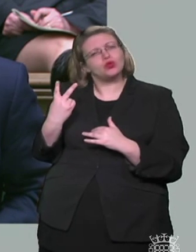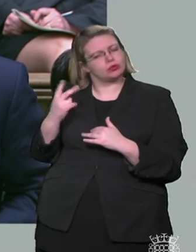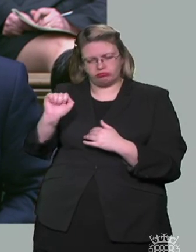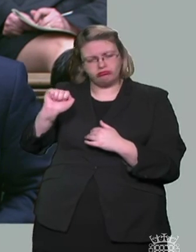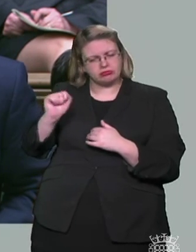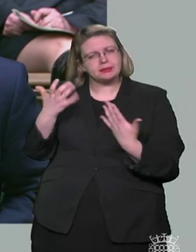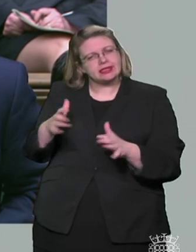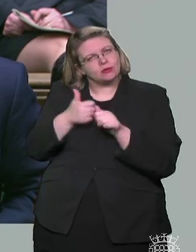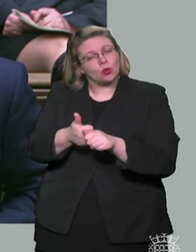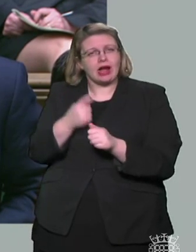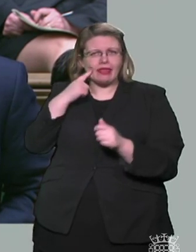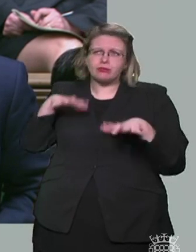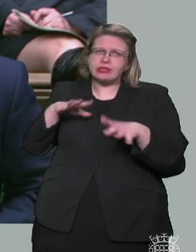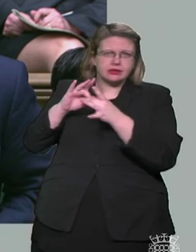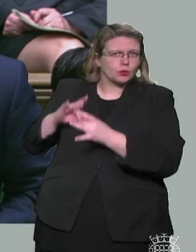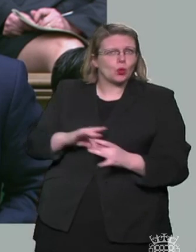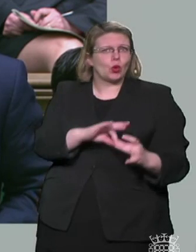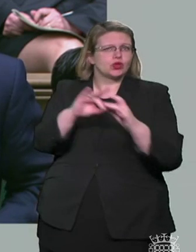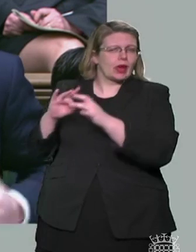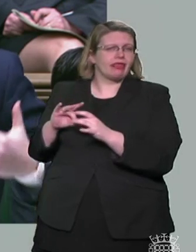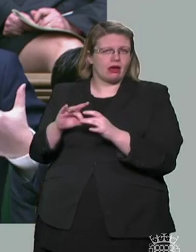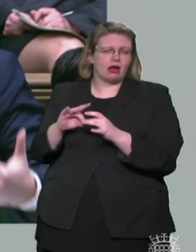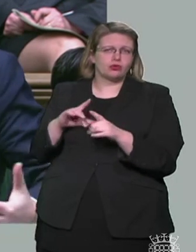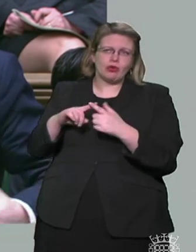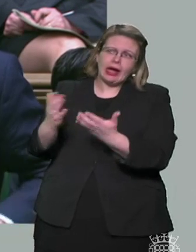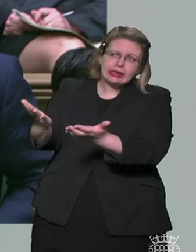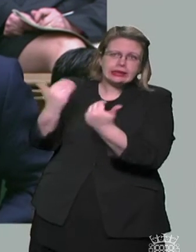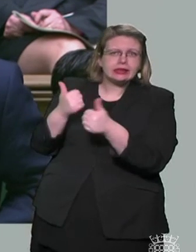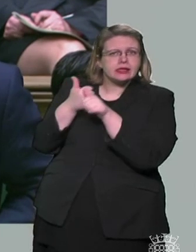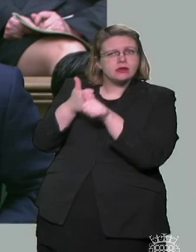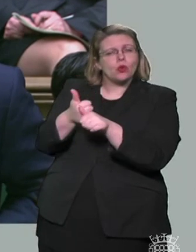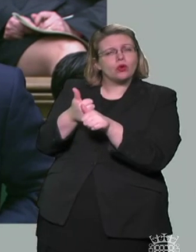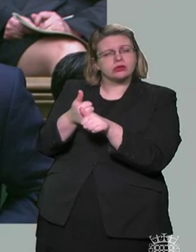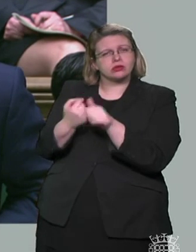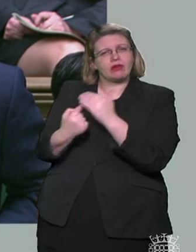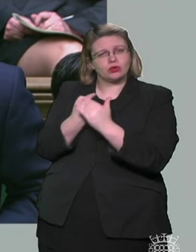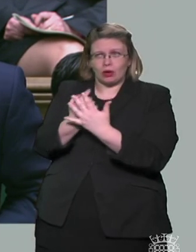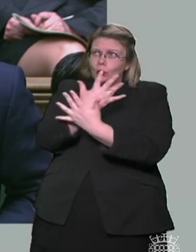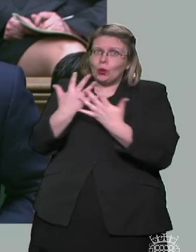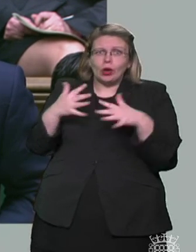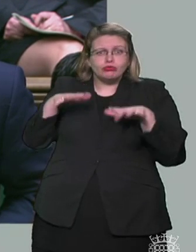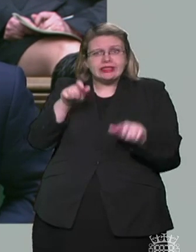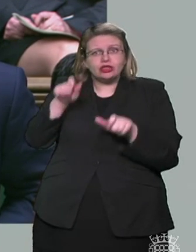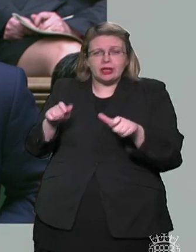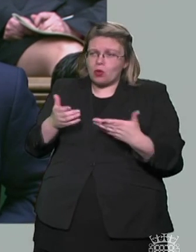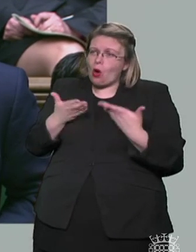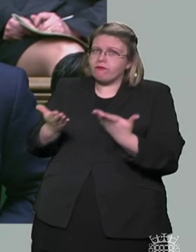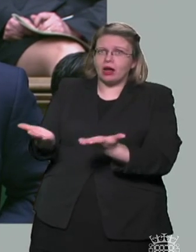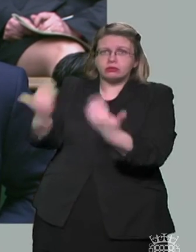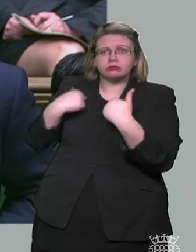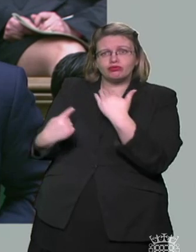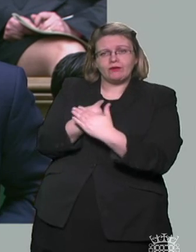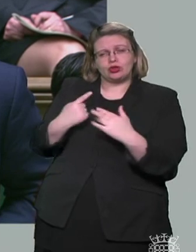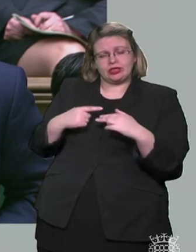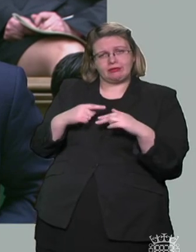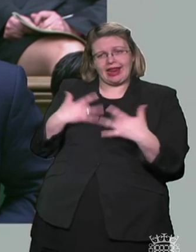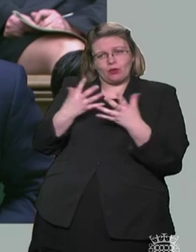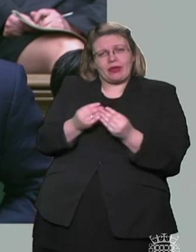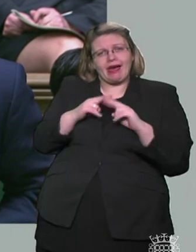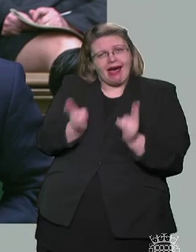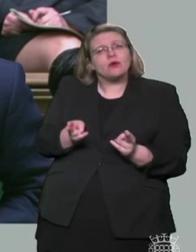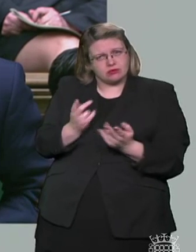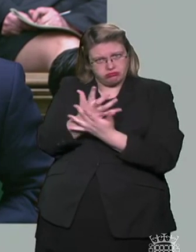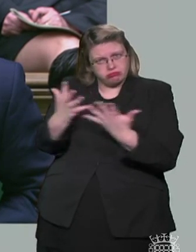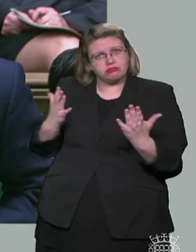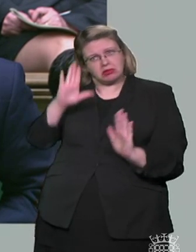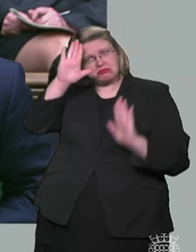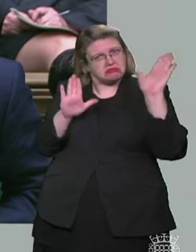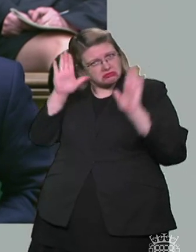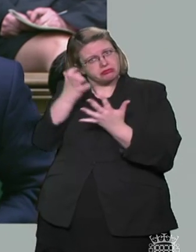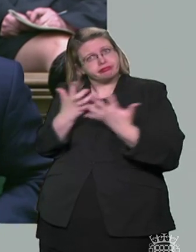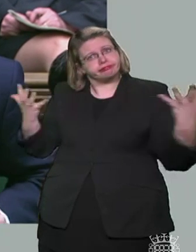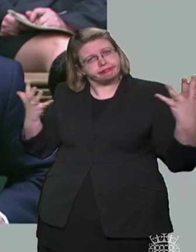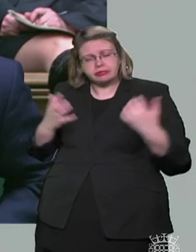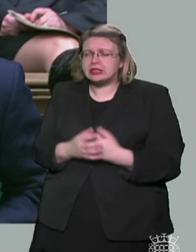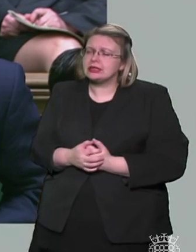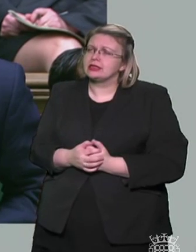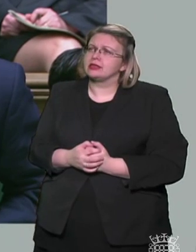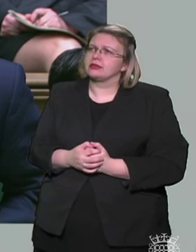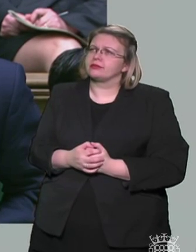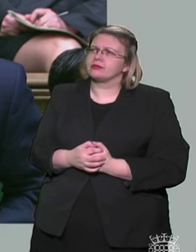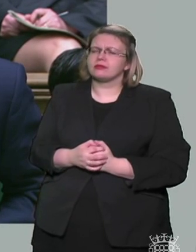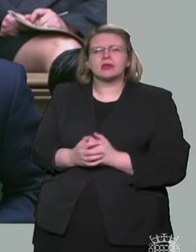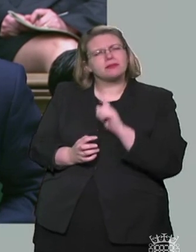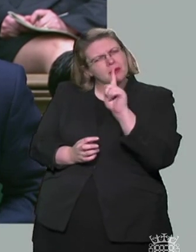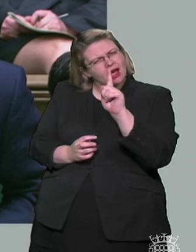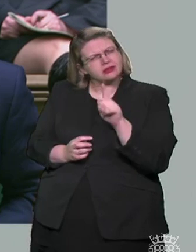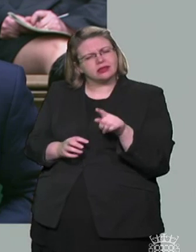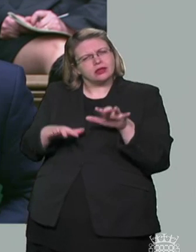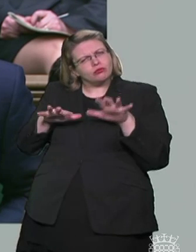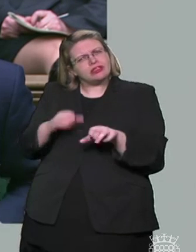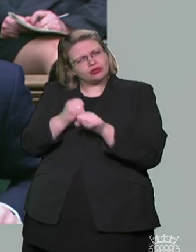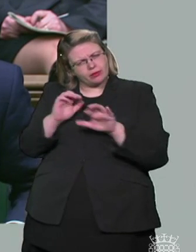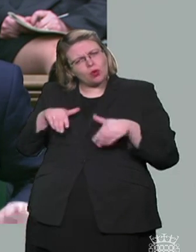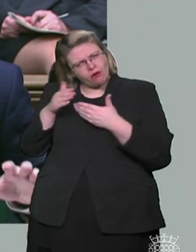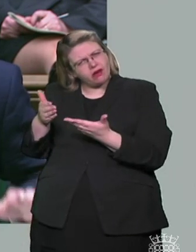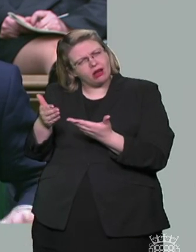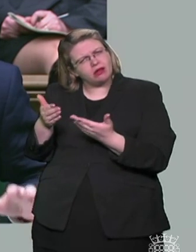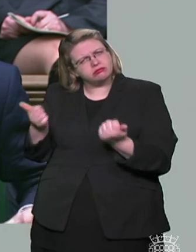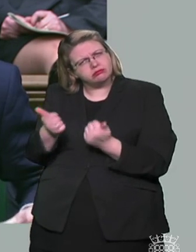Everyone is pulling together. The number of people who have come forward to offer their home is incredible, but I really do not think he should deprecate what the UK is offering.